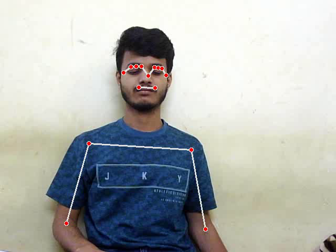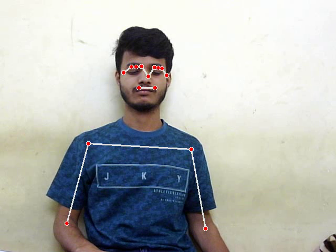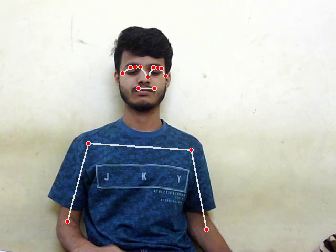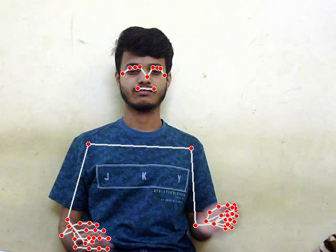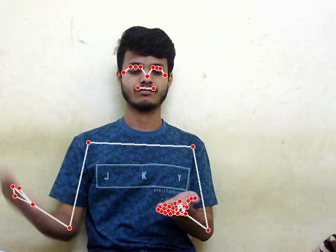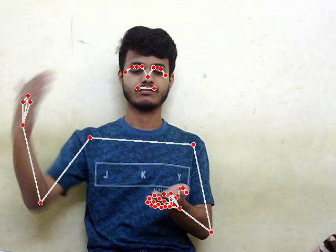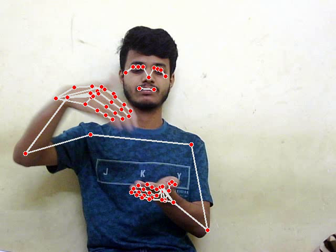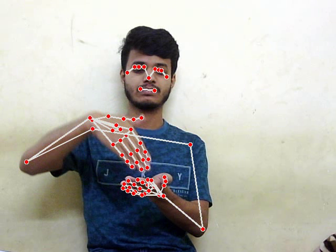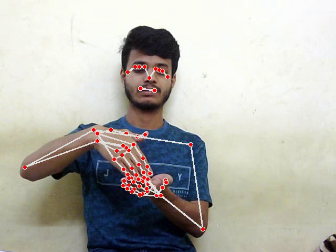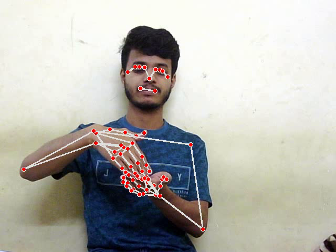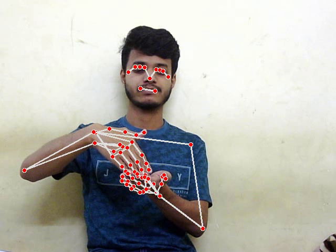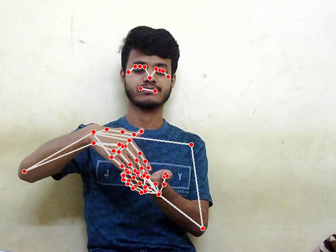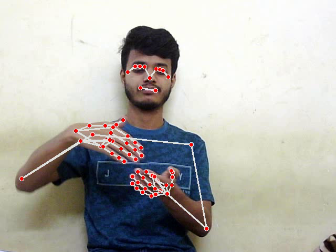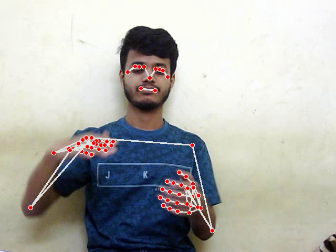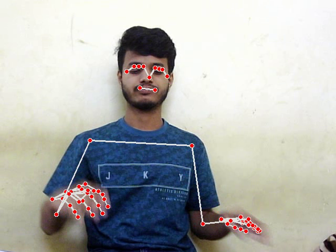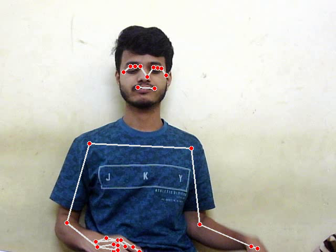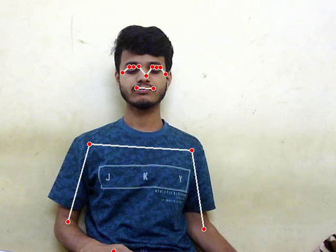again